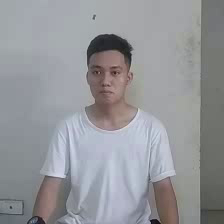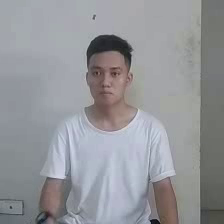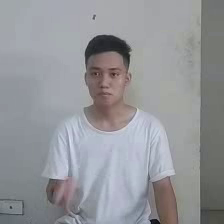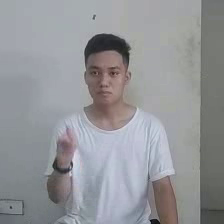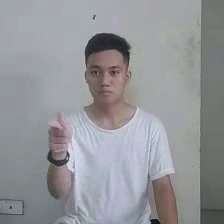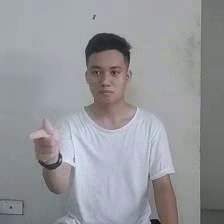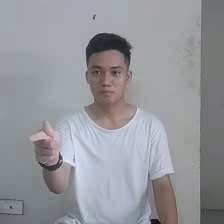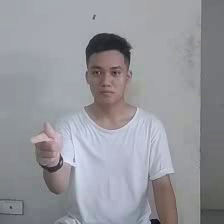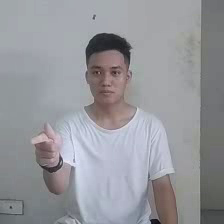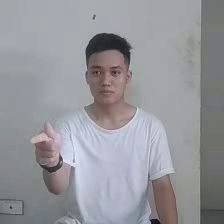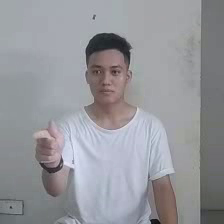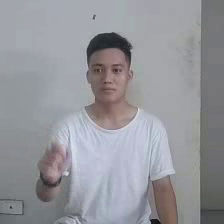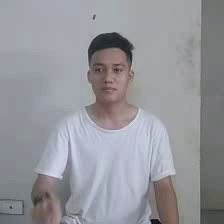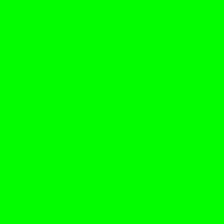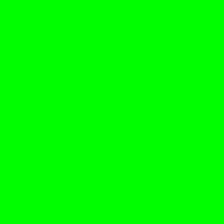Ghét